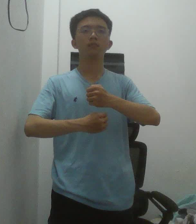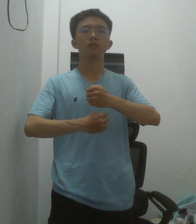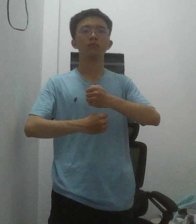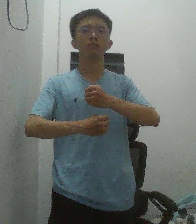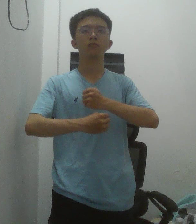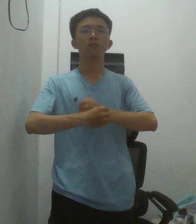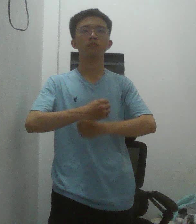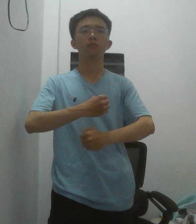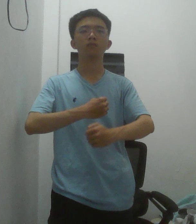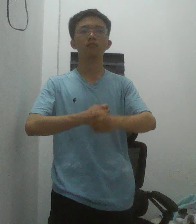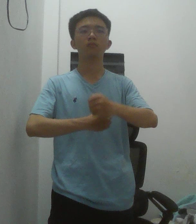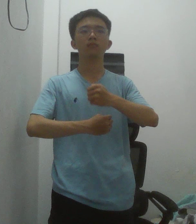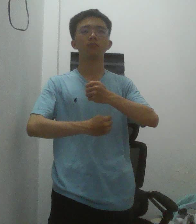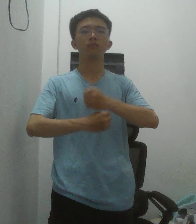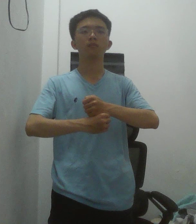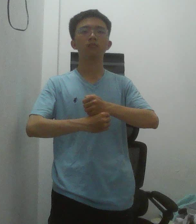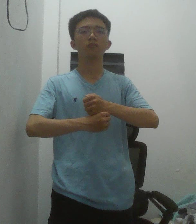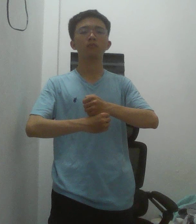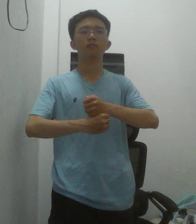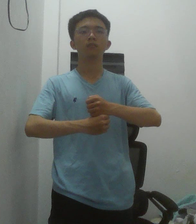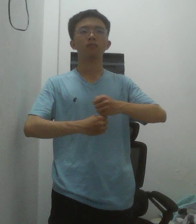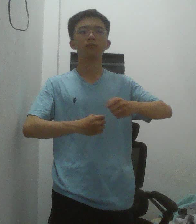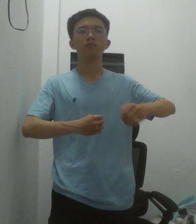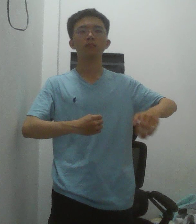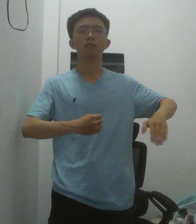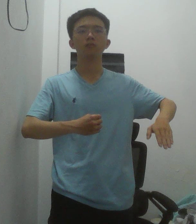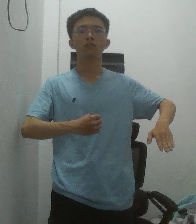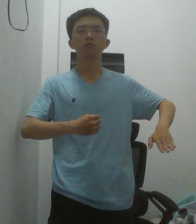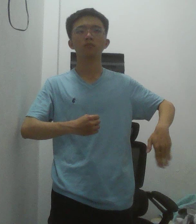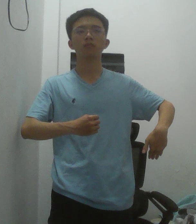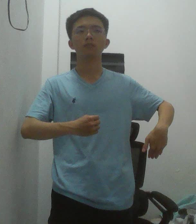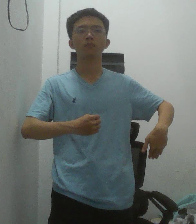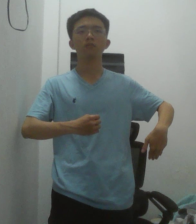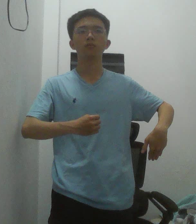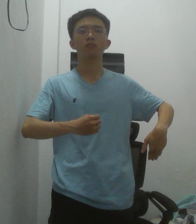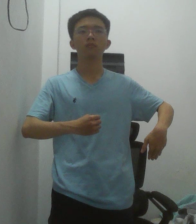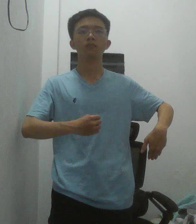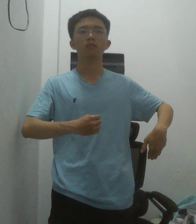nam sau